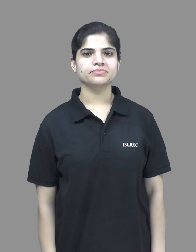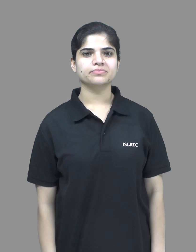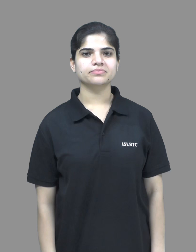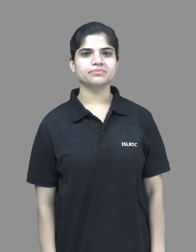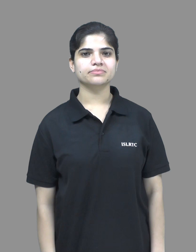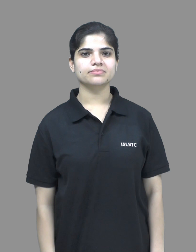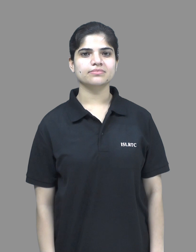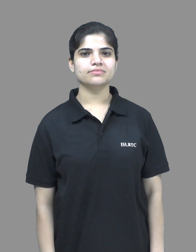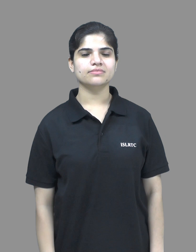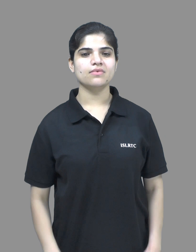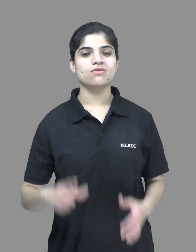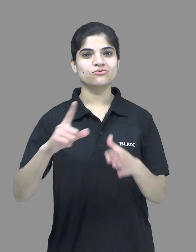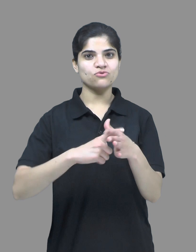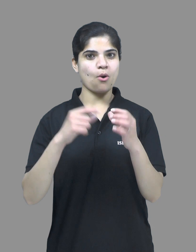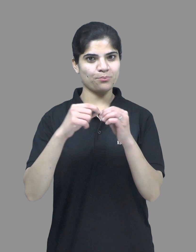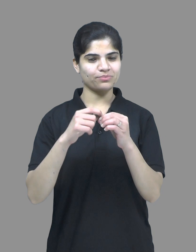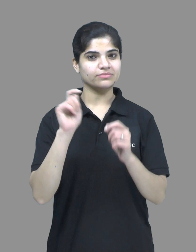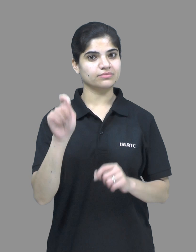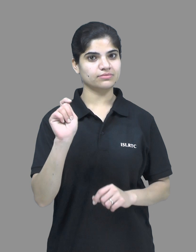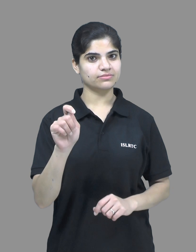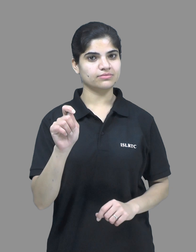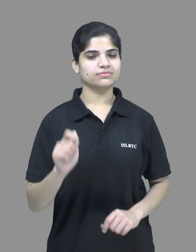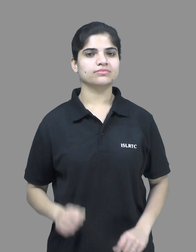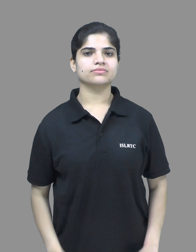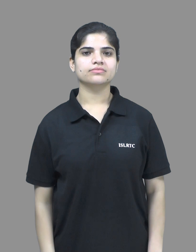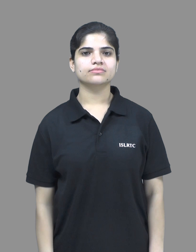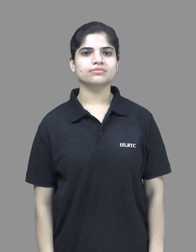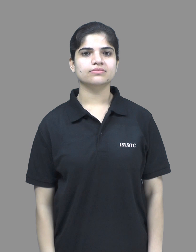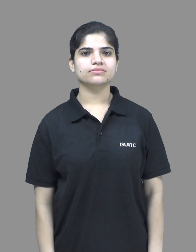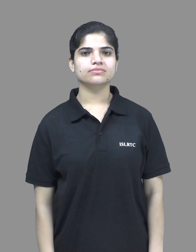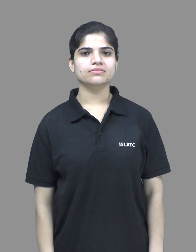Job